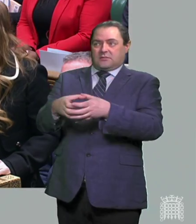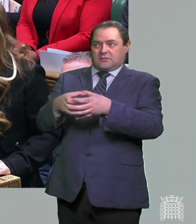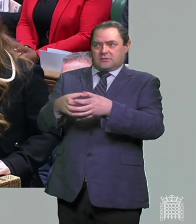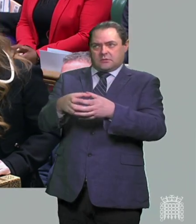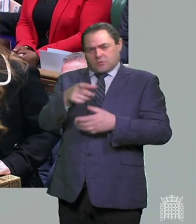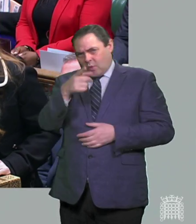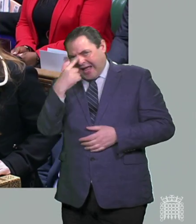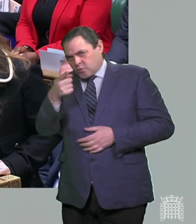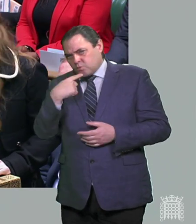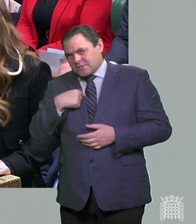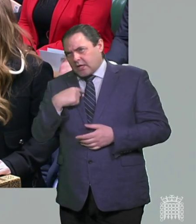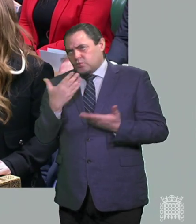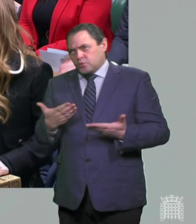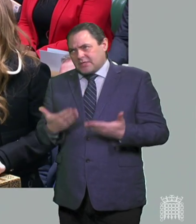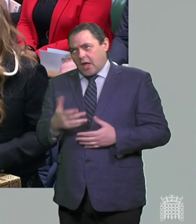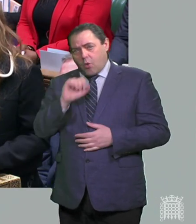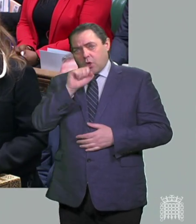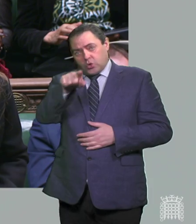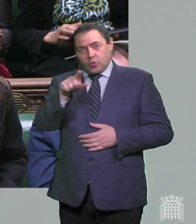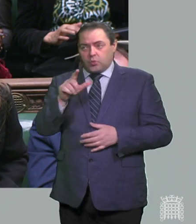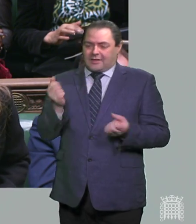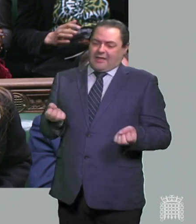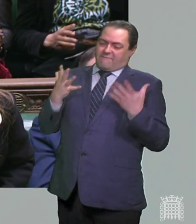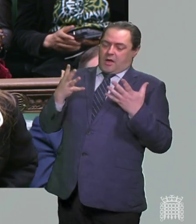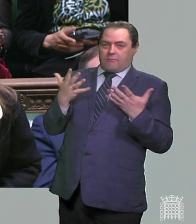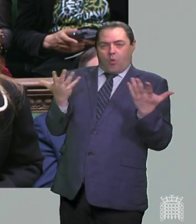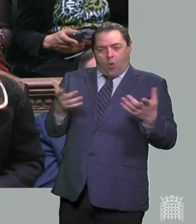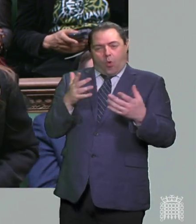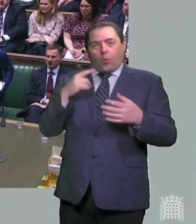Can he say today: will he walk before he is pushed?